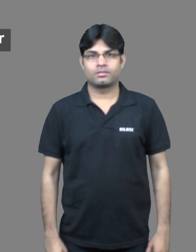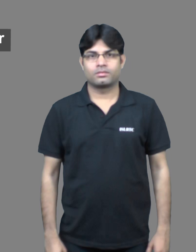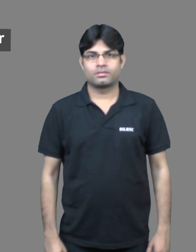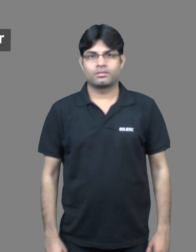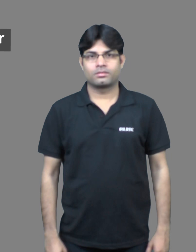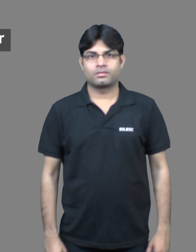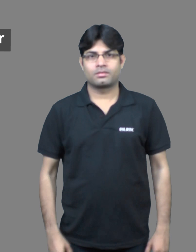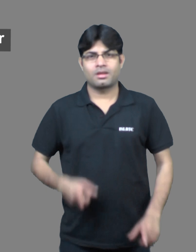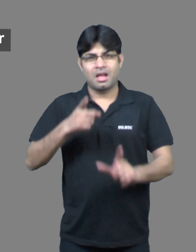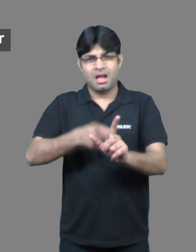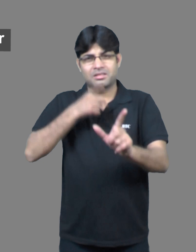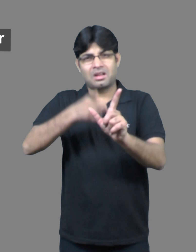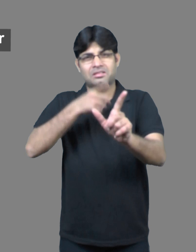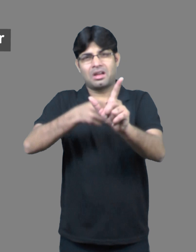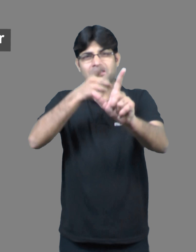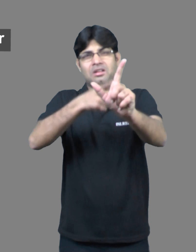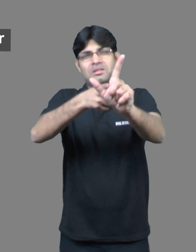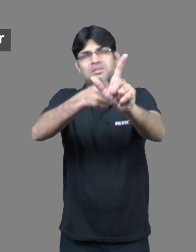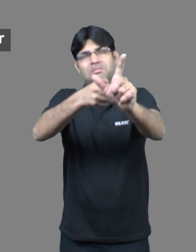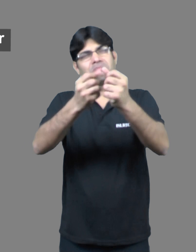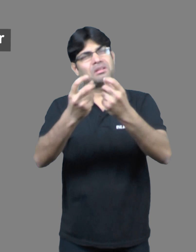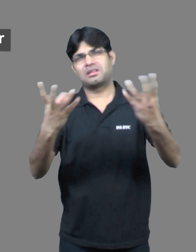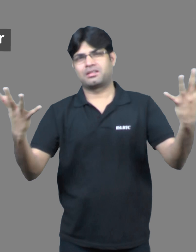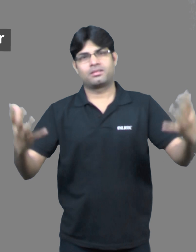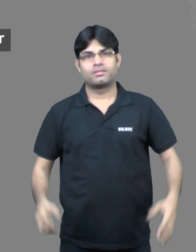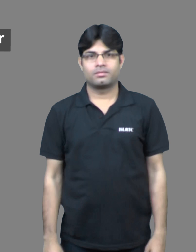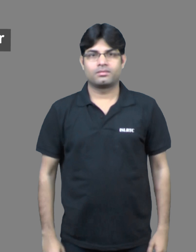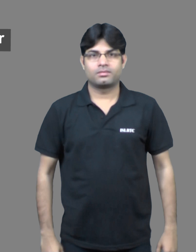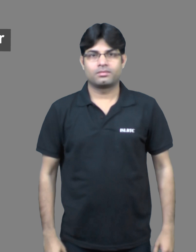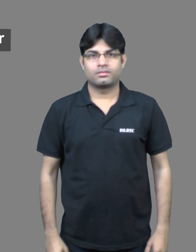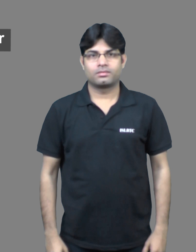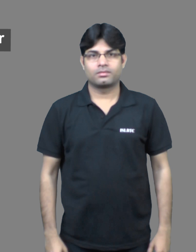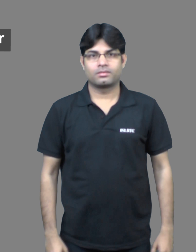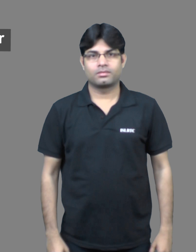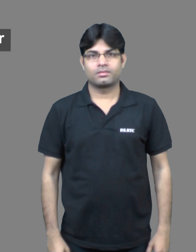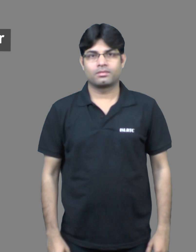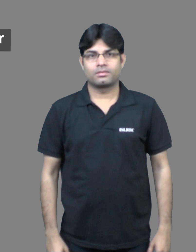Year After Year